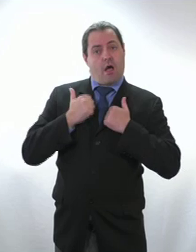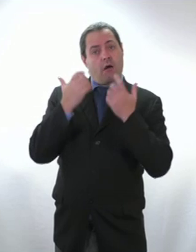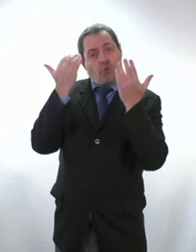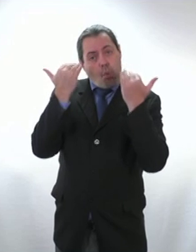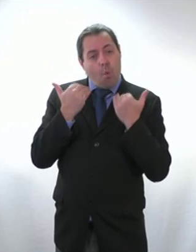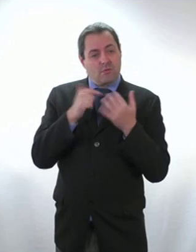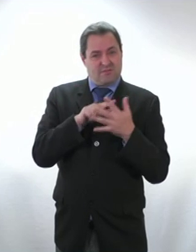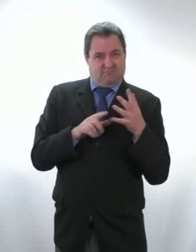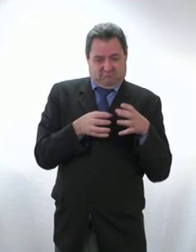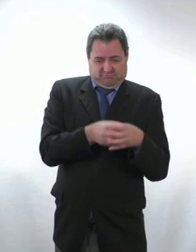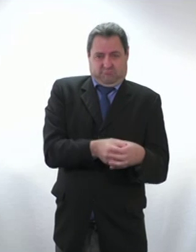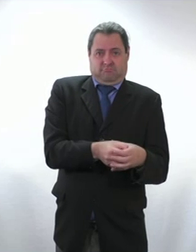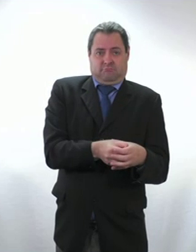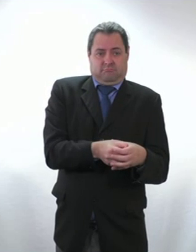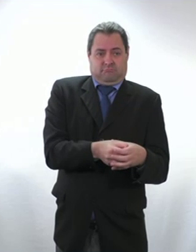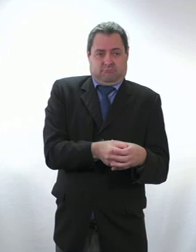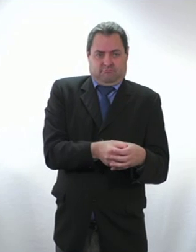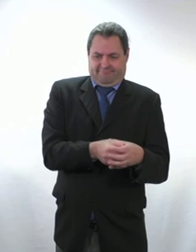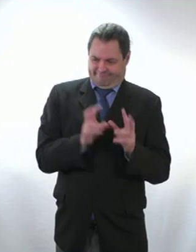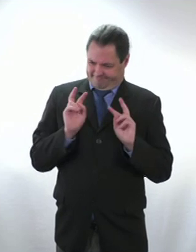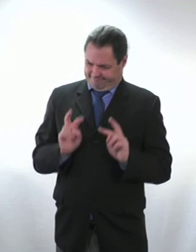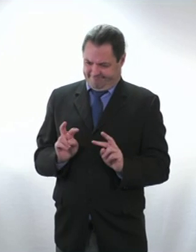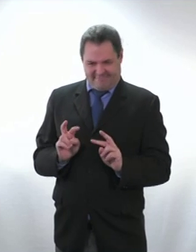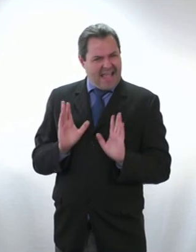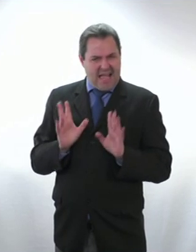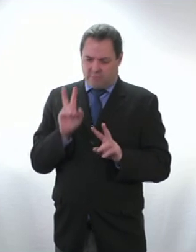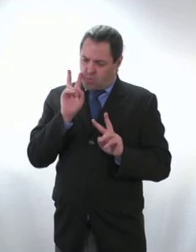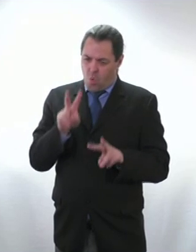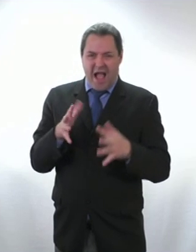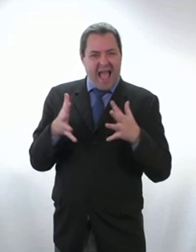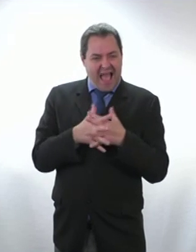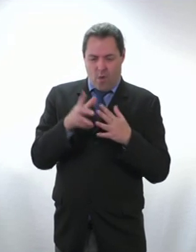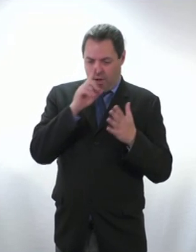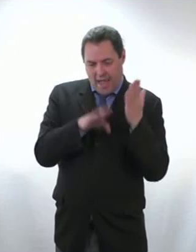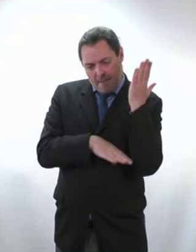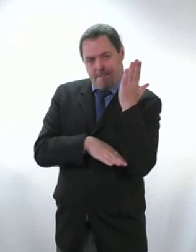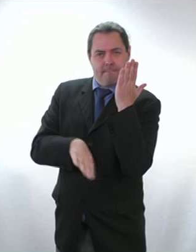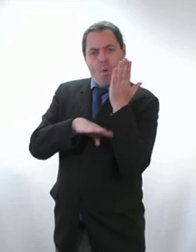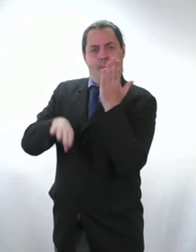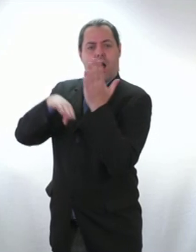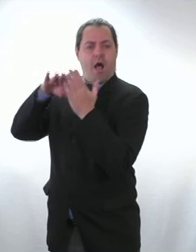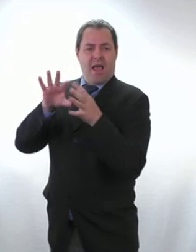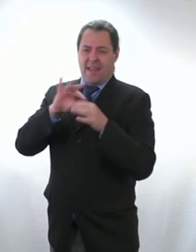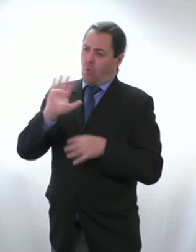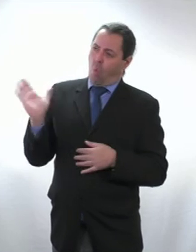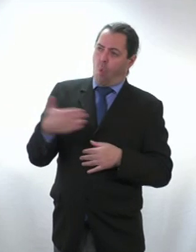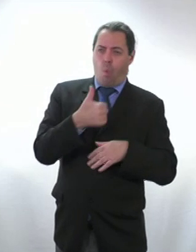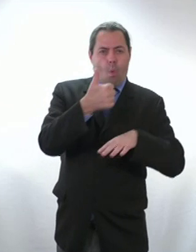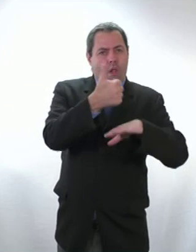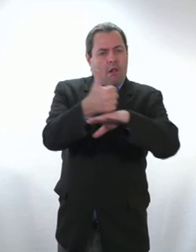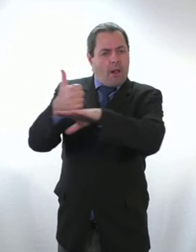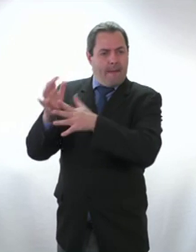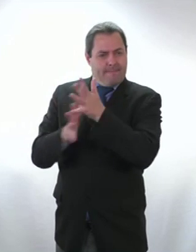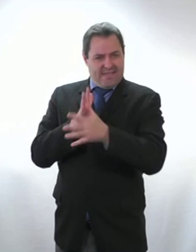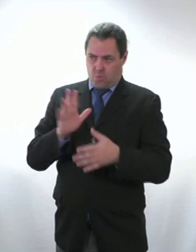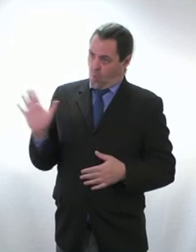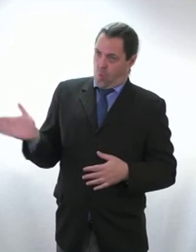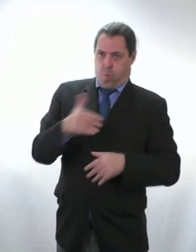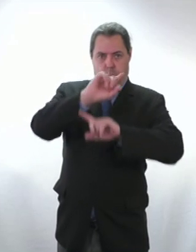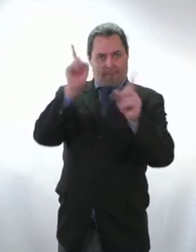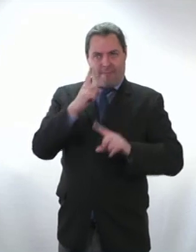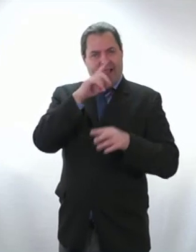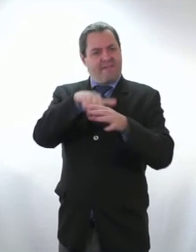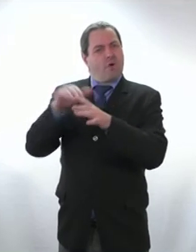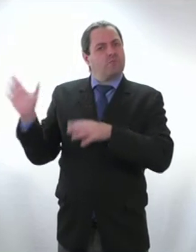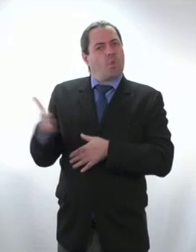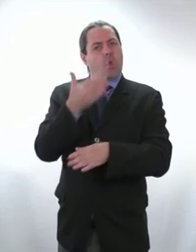Does my right hon. Friend agree that we need a renewed focus on social mobility from all institutions so that we make much better use of all the country’s talent?